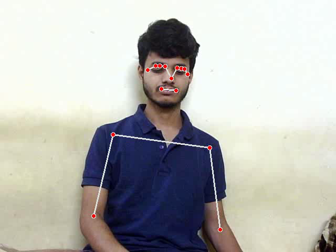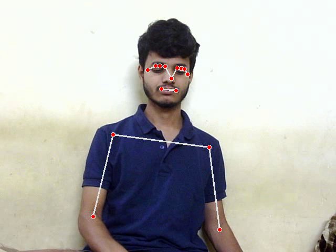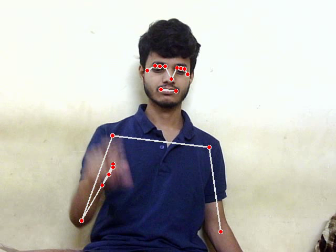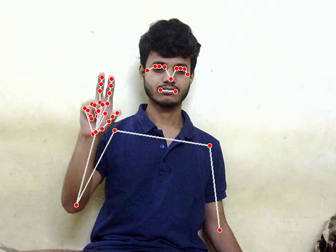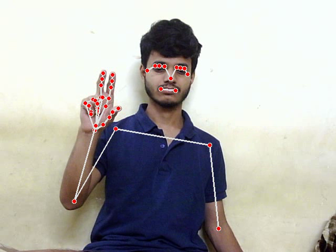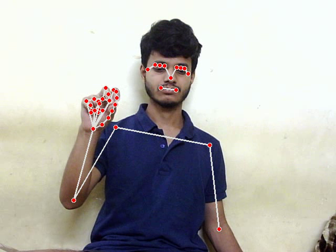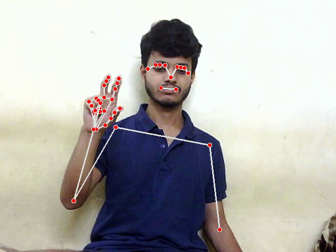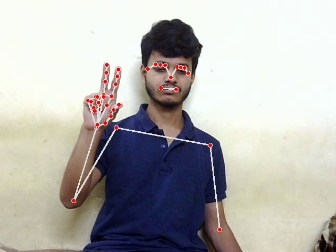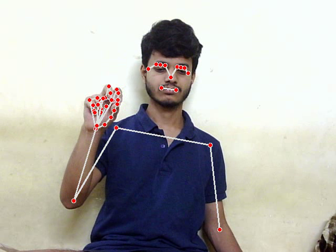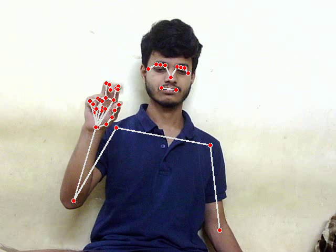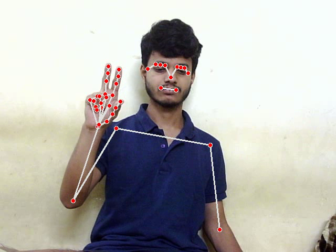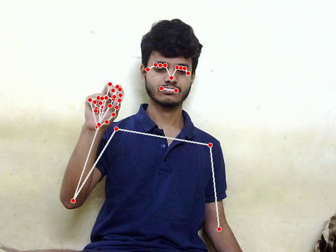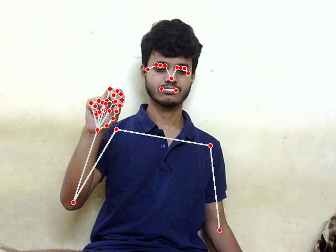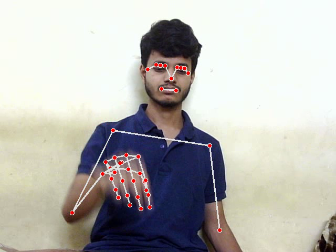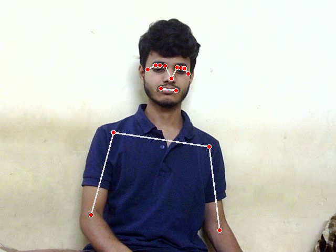no